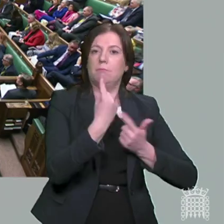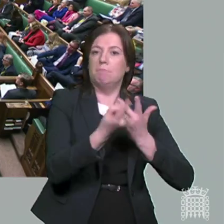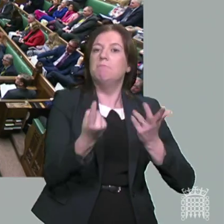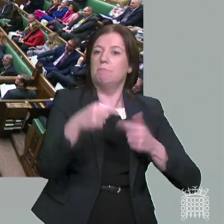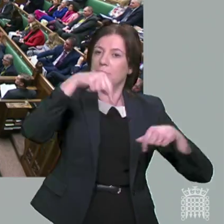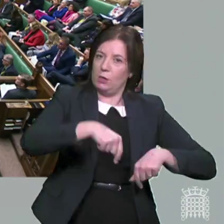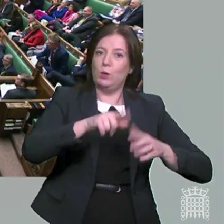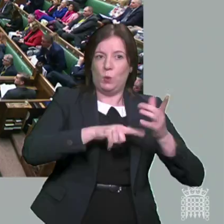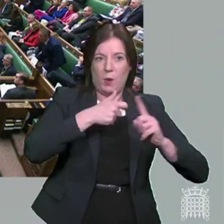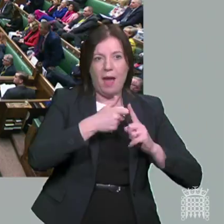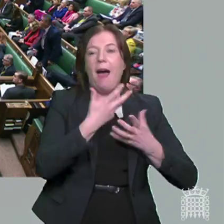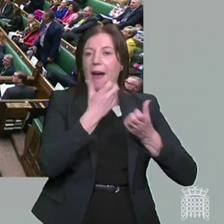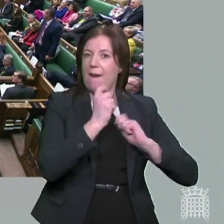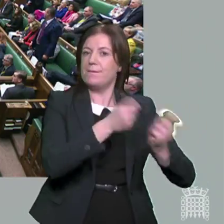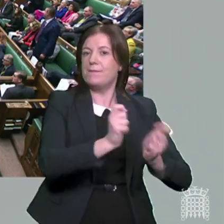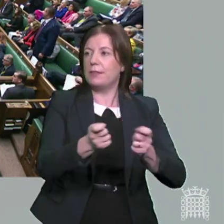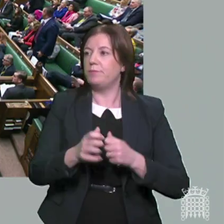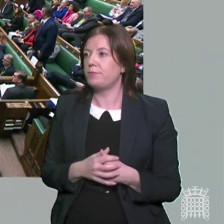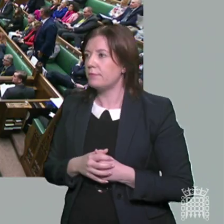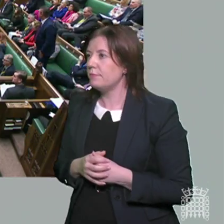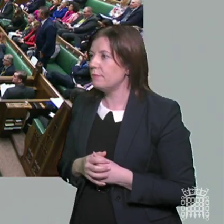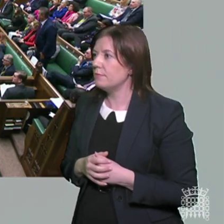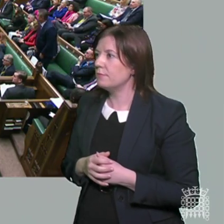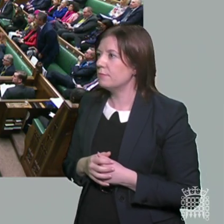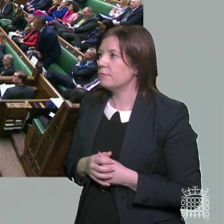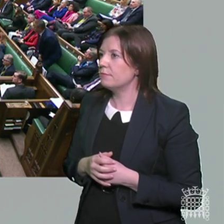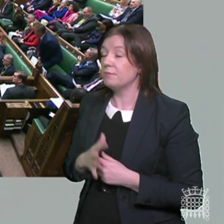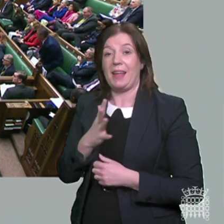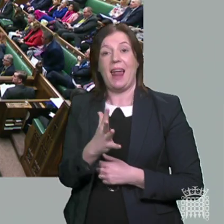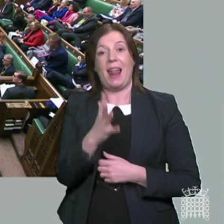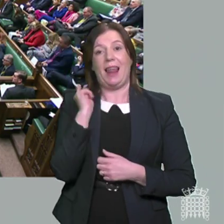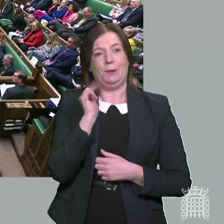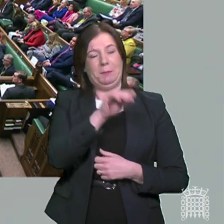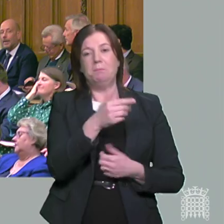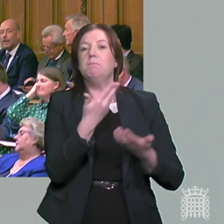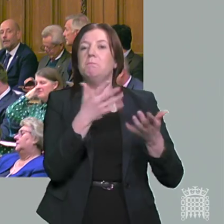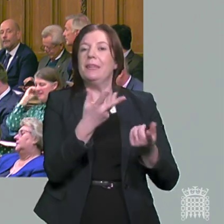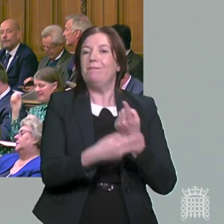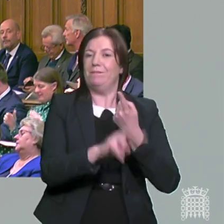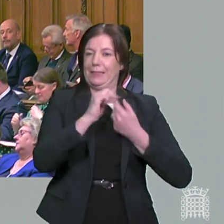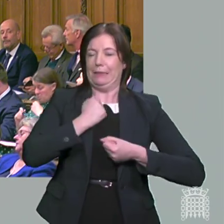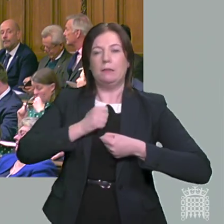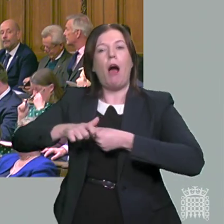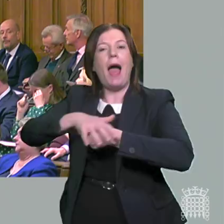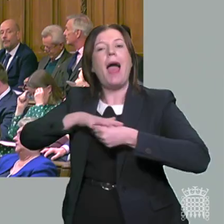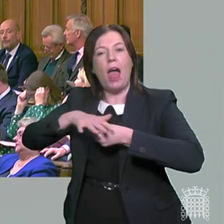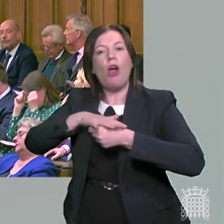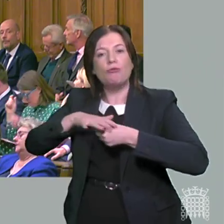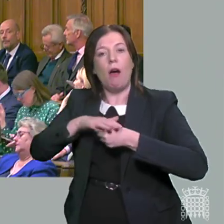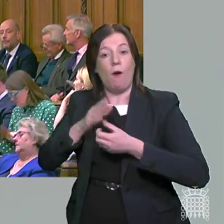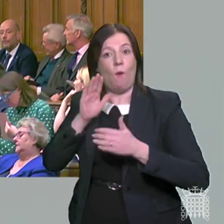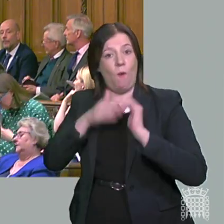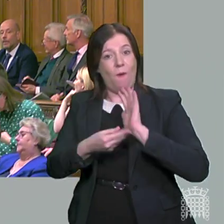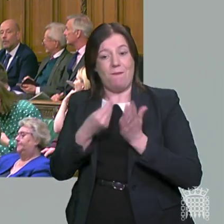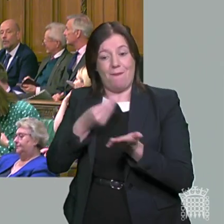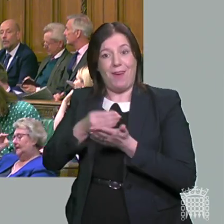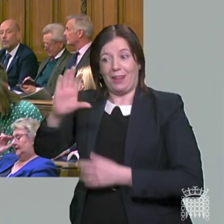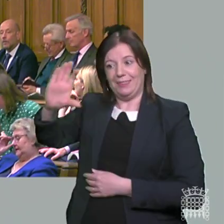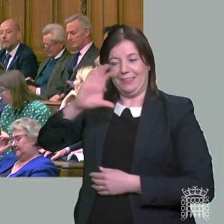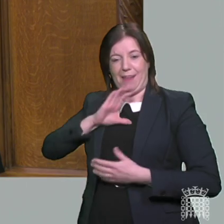I thank the Prime Minister and the Chancellor for visiting Hyndburn and Haslingden last week to hear about the transformative difference that the levelling-up funding will make.